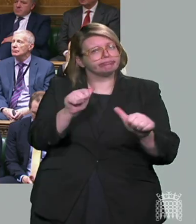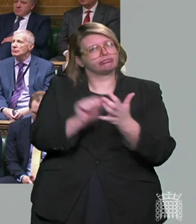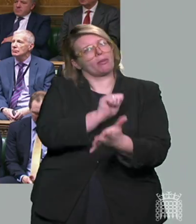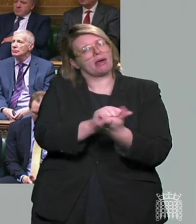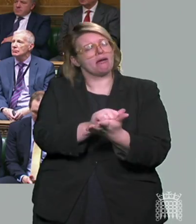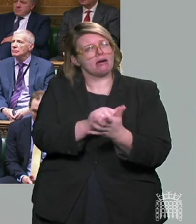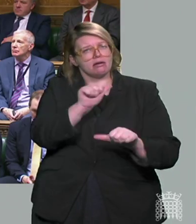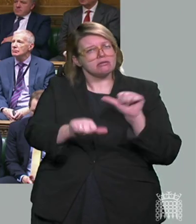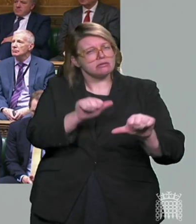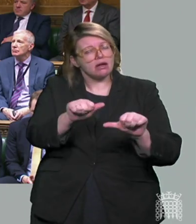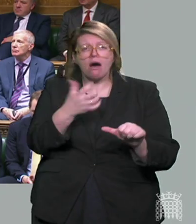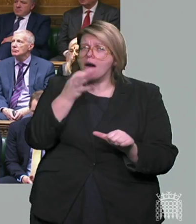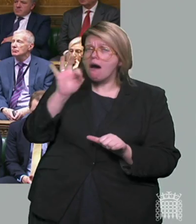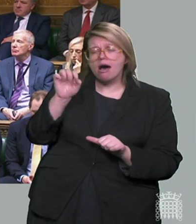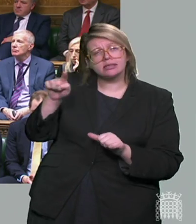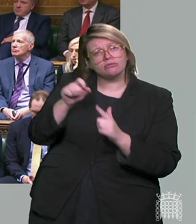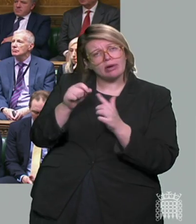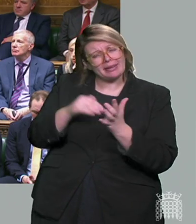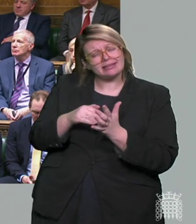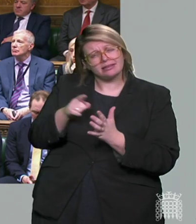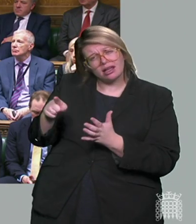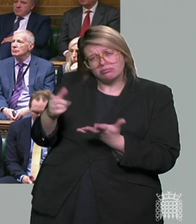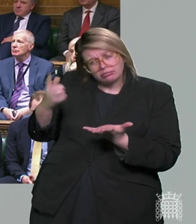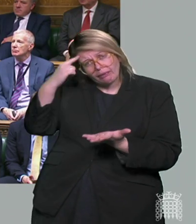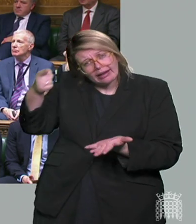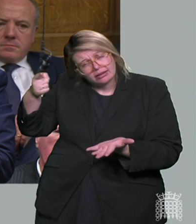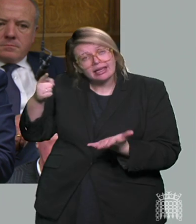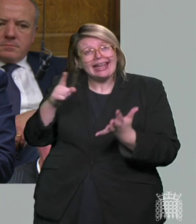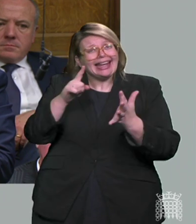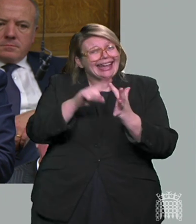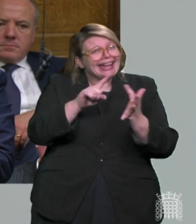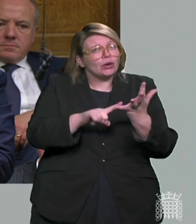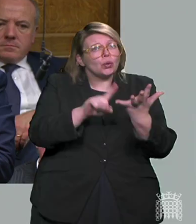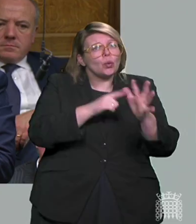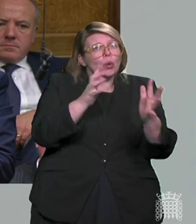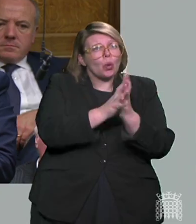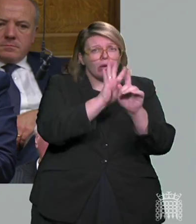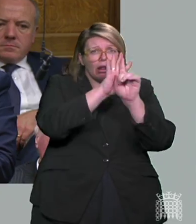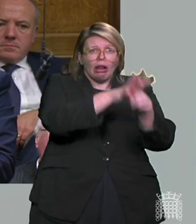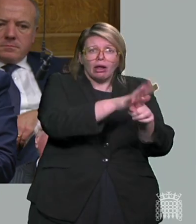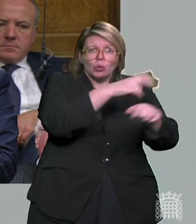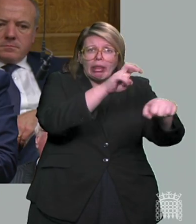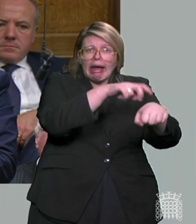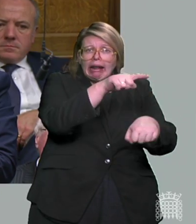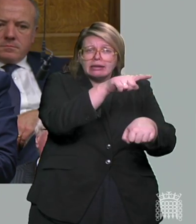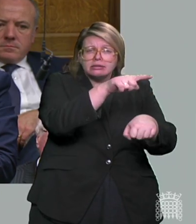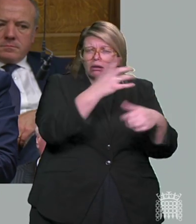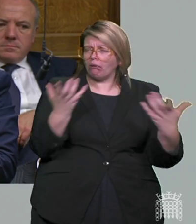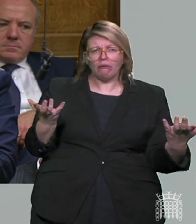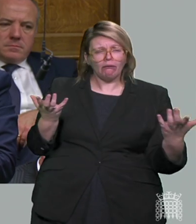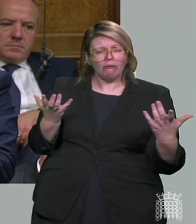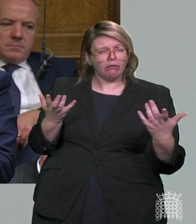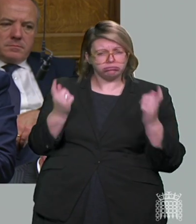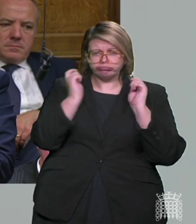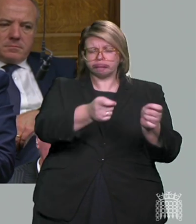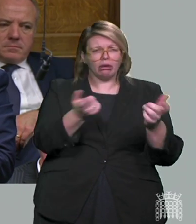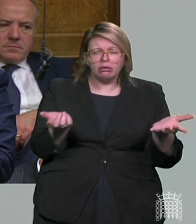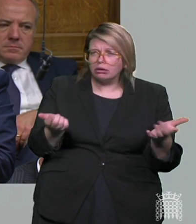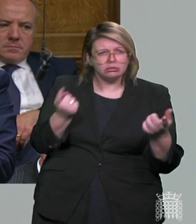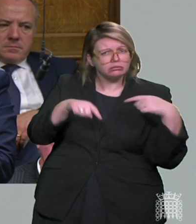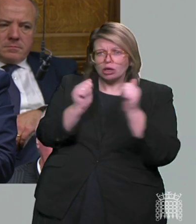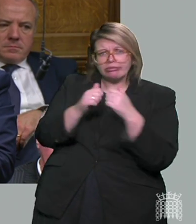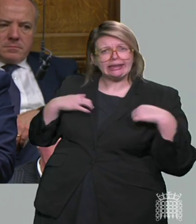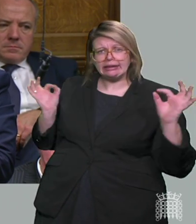Does he agree that it is unacceptable that EU laws are imposed on Northern Ireland with no democratic scrutiny or consent?